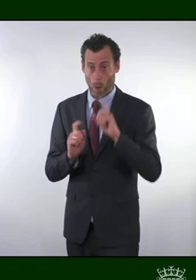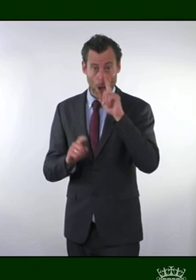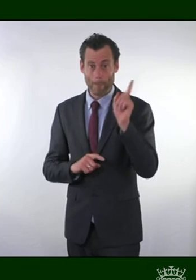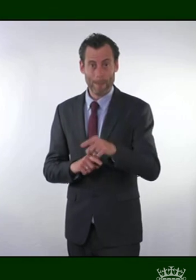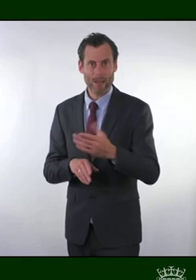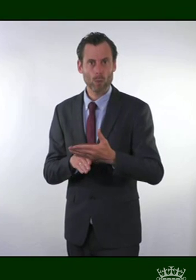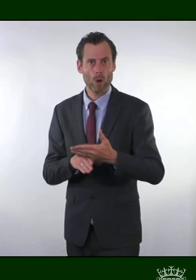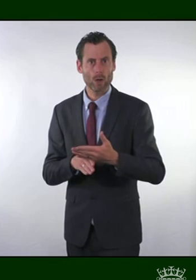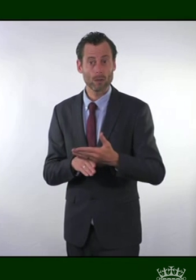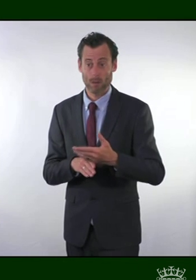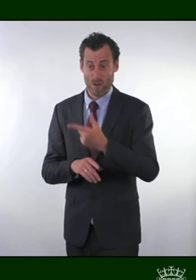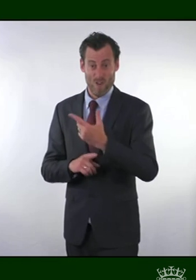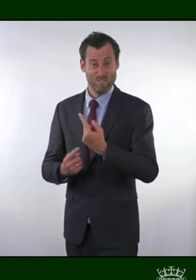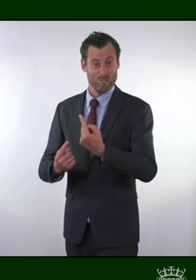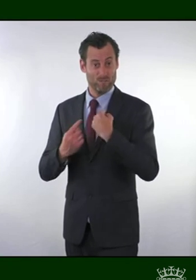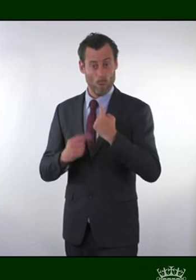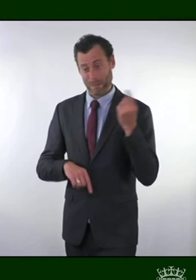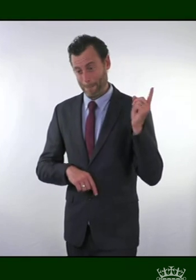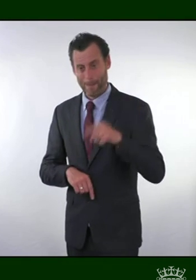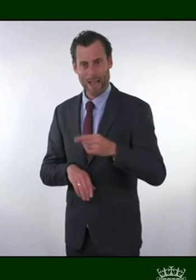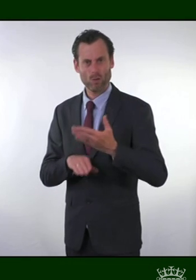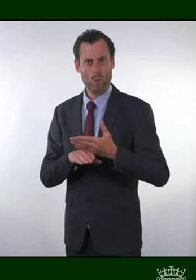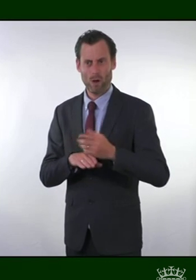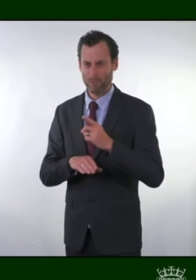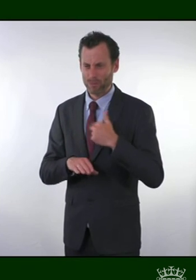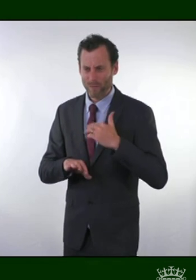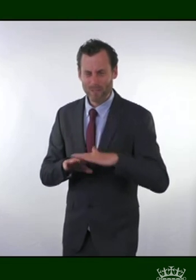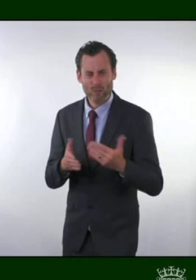and people should not be forced to go back if it is not safe for them to do so.